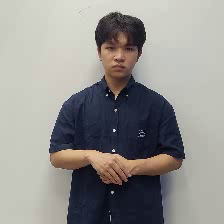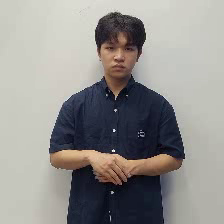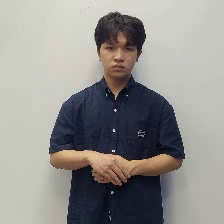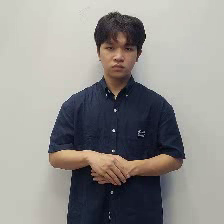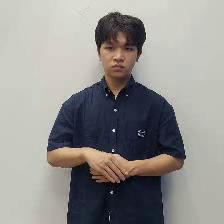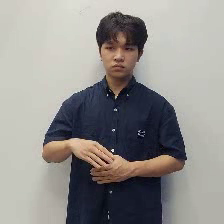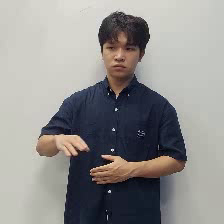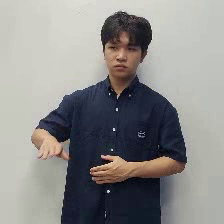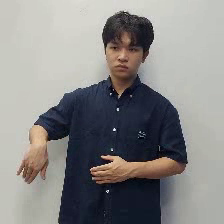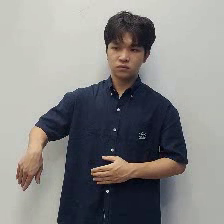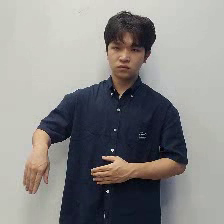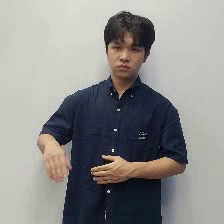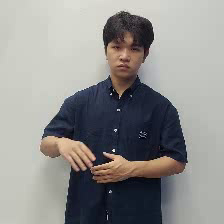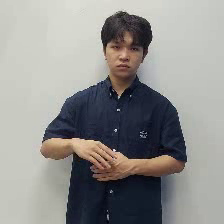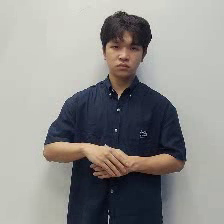Phía sau